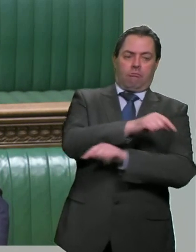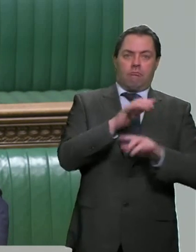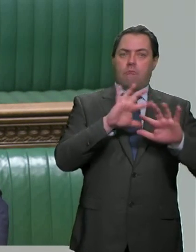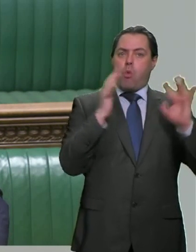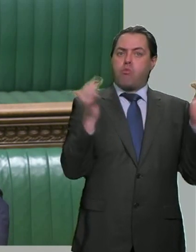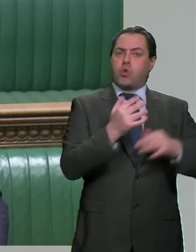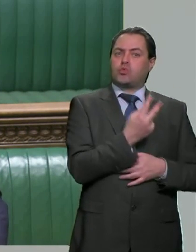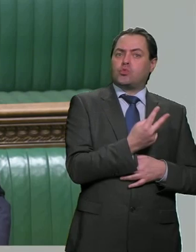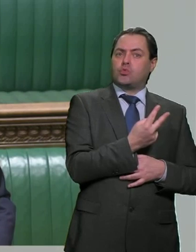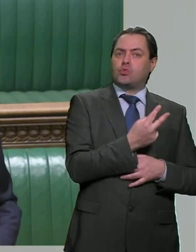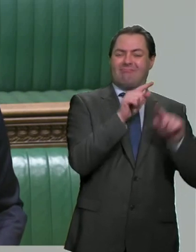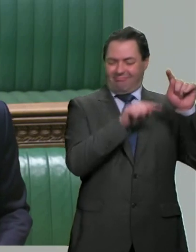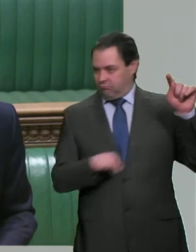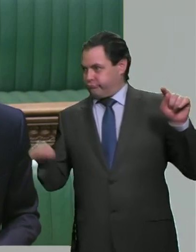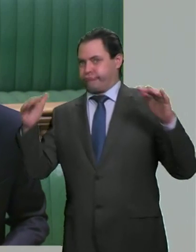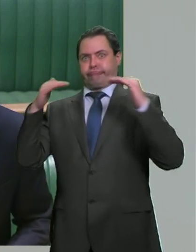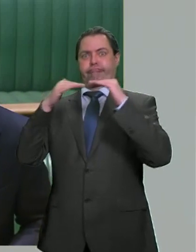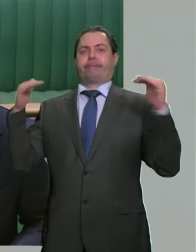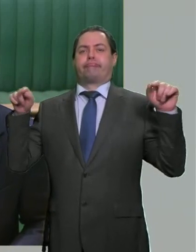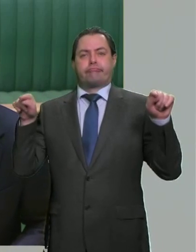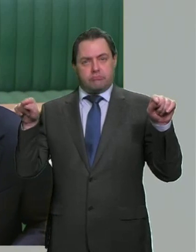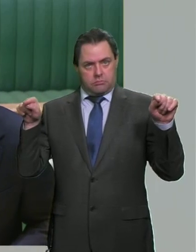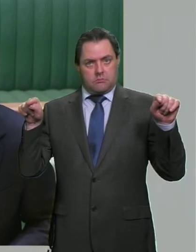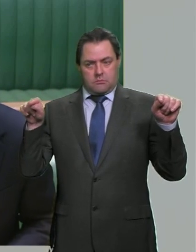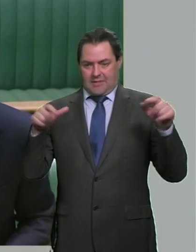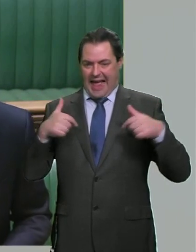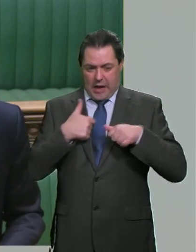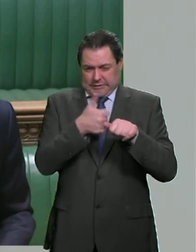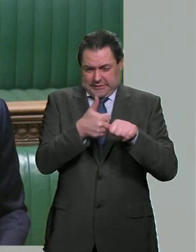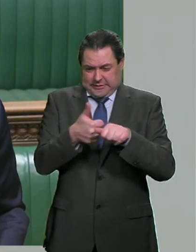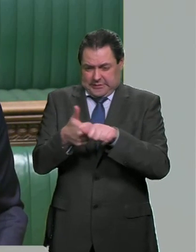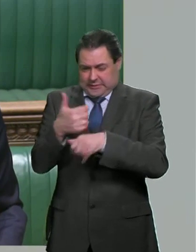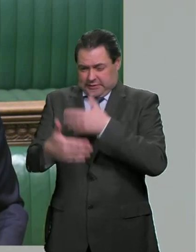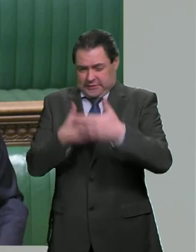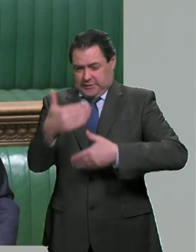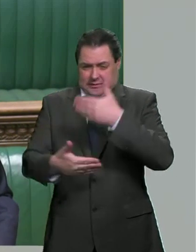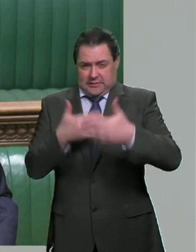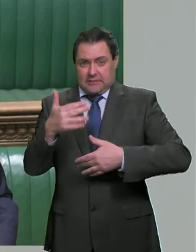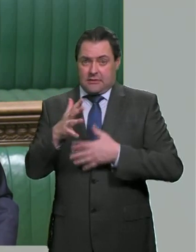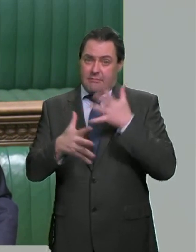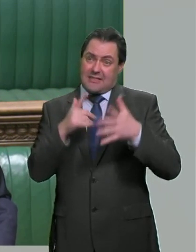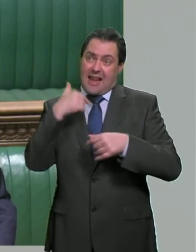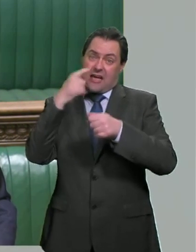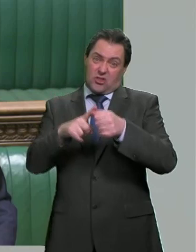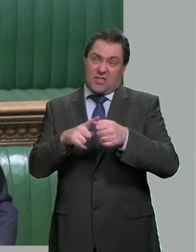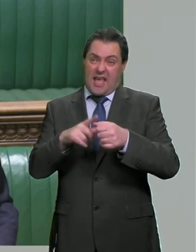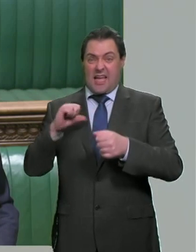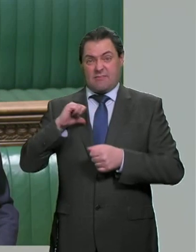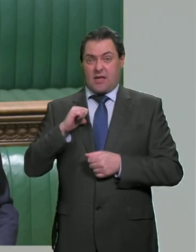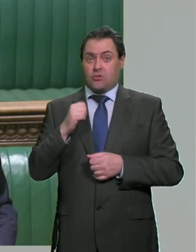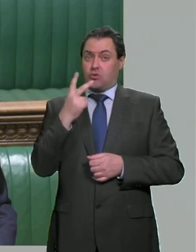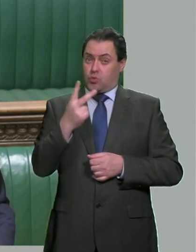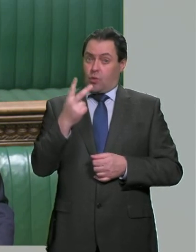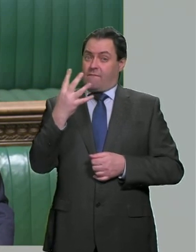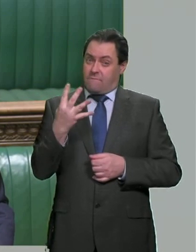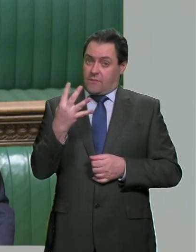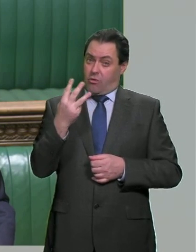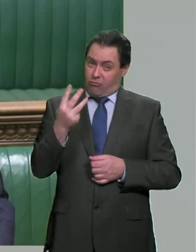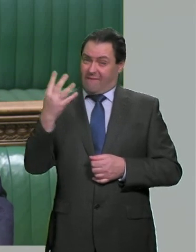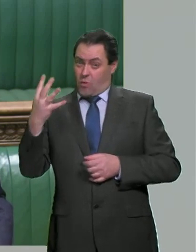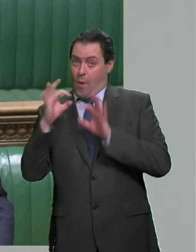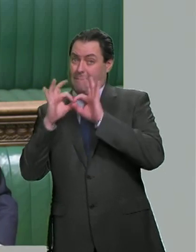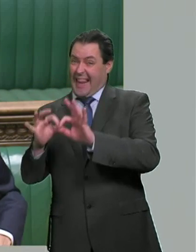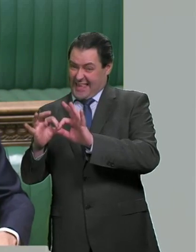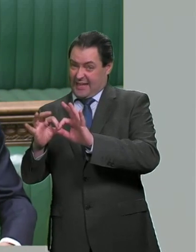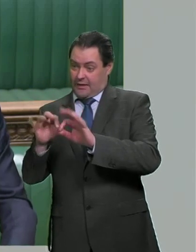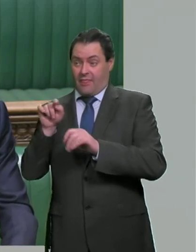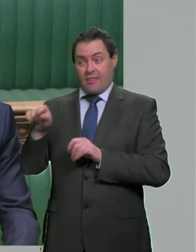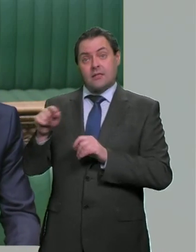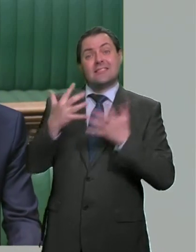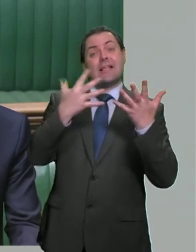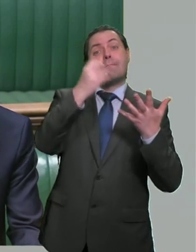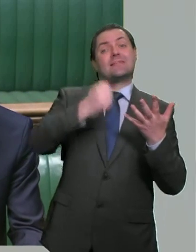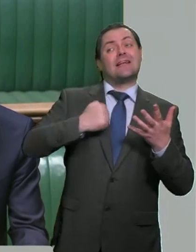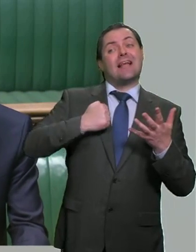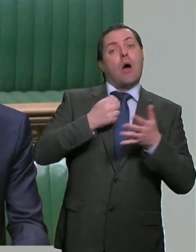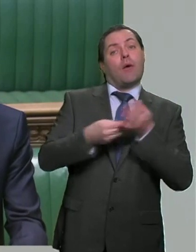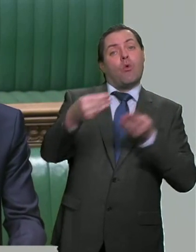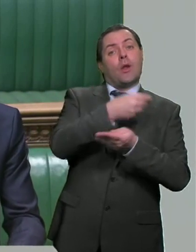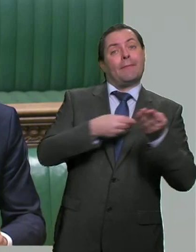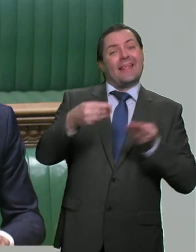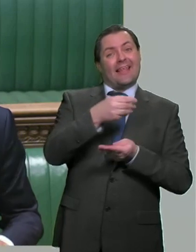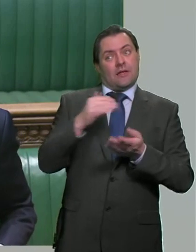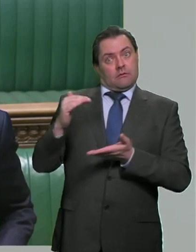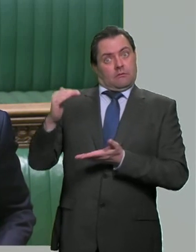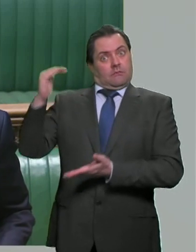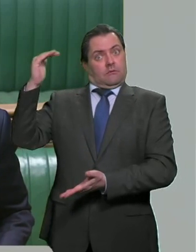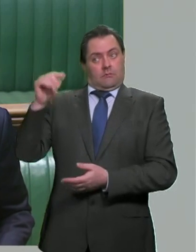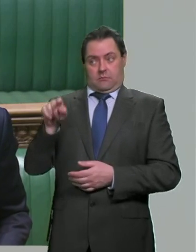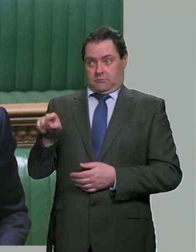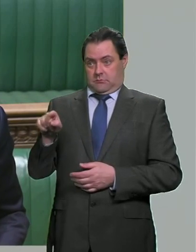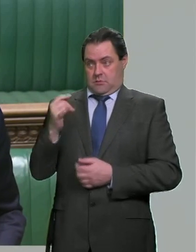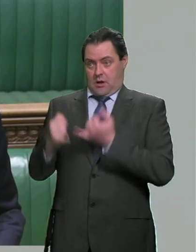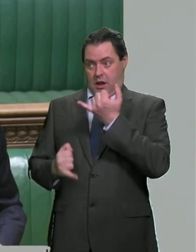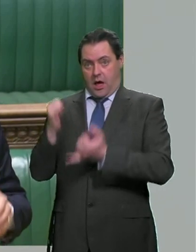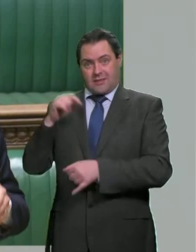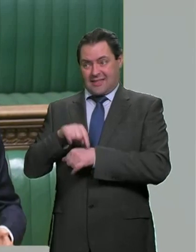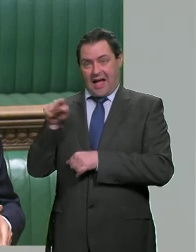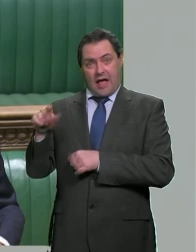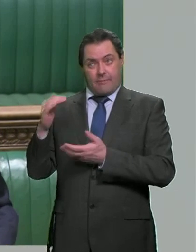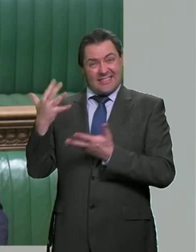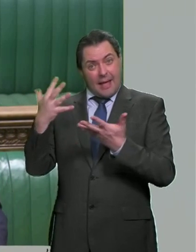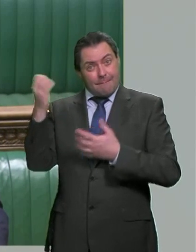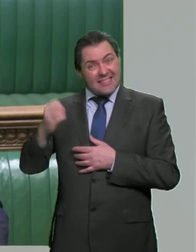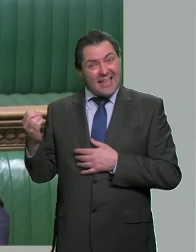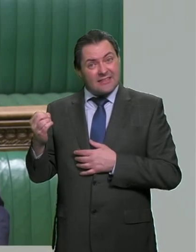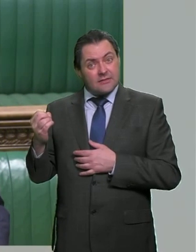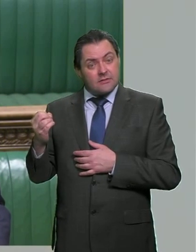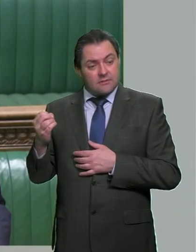Next year, as we continue our unprecedented response to this crisis, borrowing is forecast to be £234 billion, 10.3% of GDP—an amount so large it has only one rival in recent history: this year.